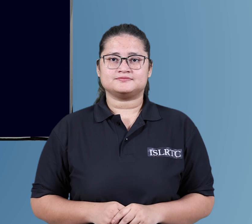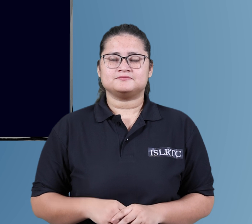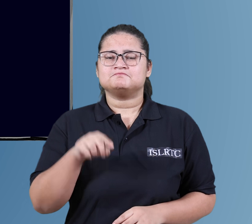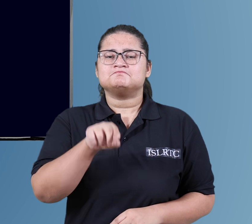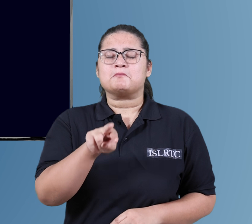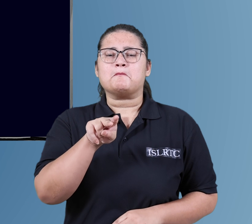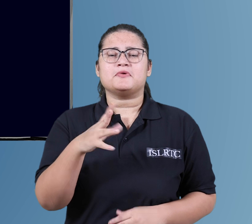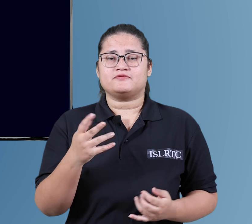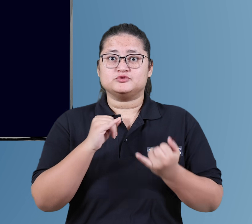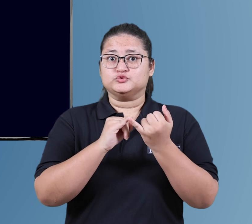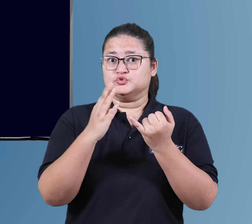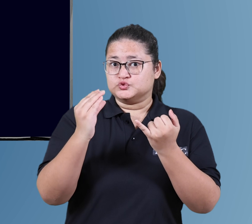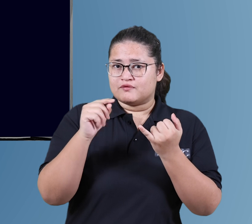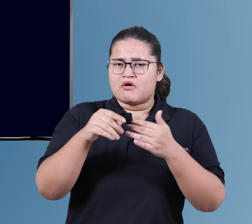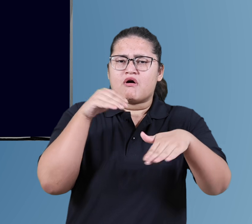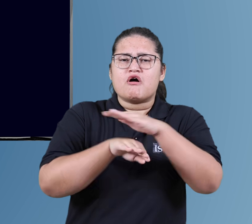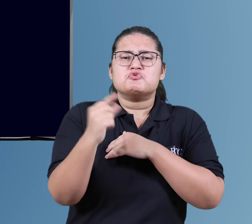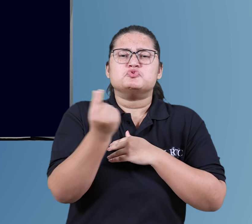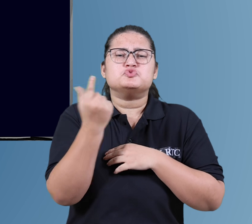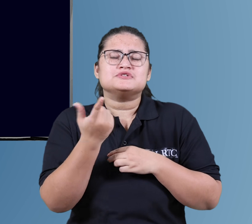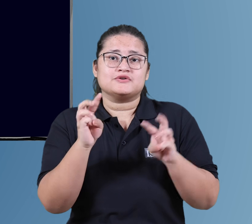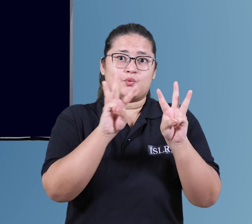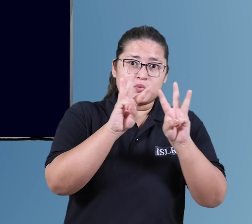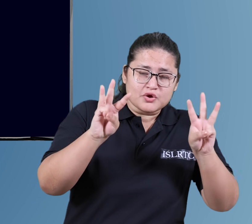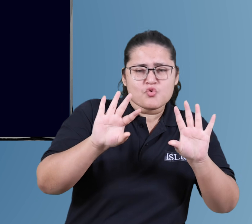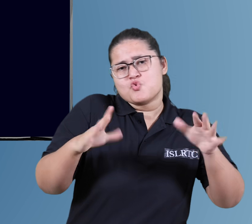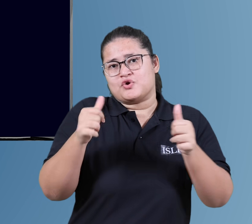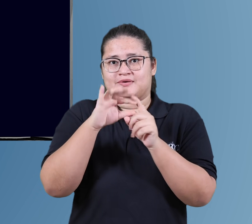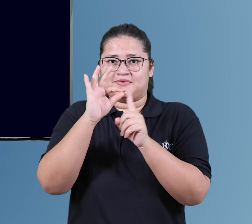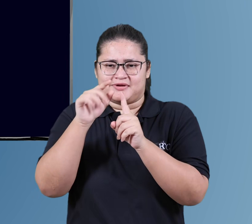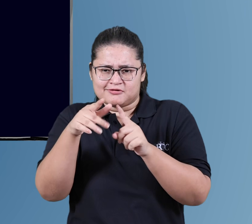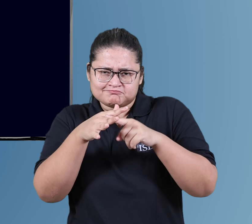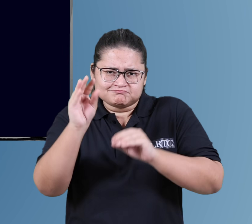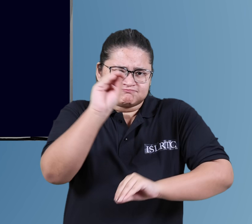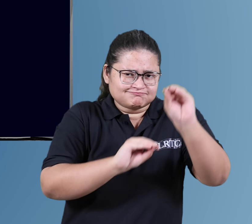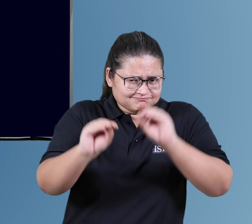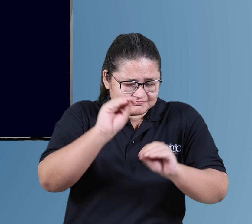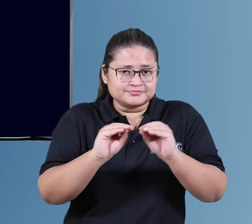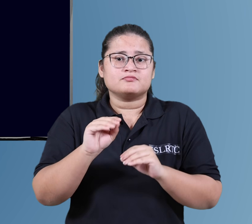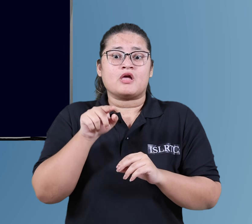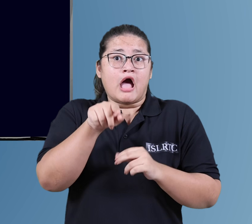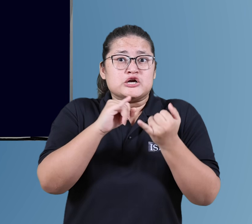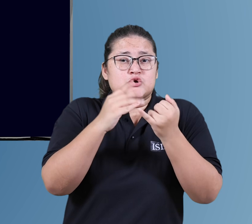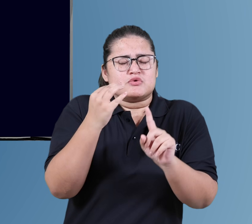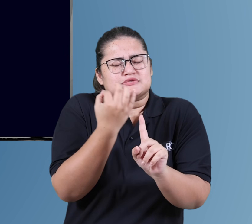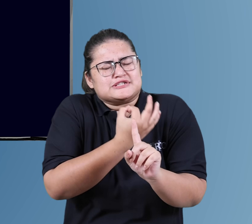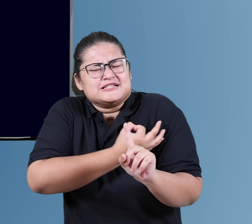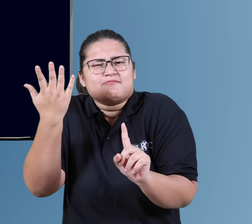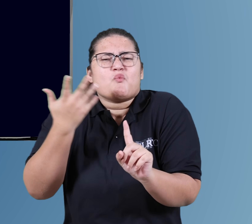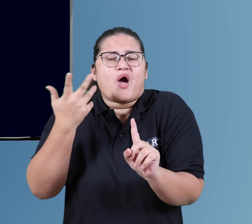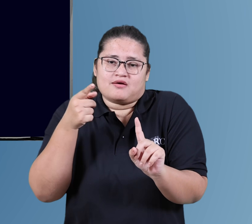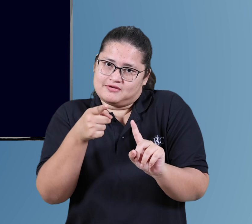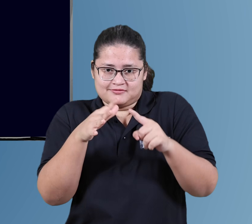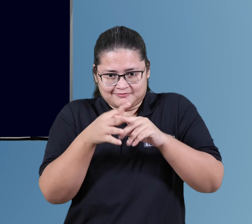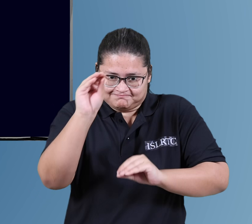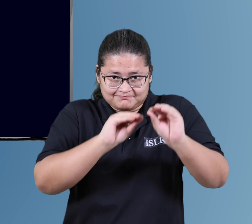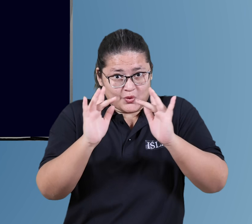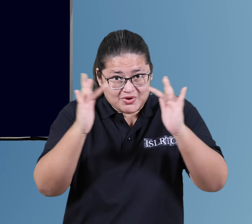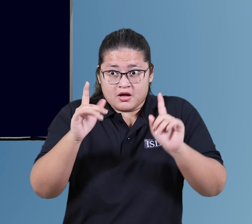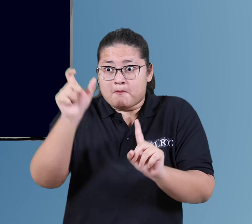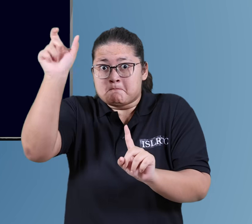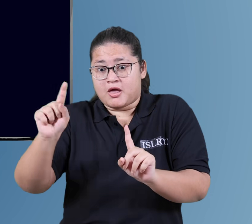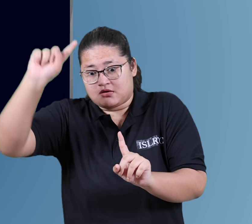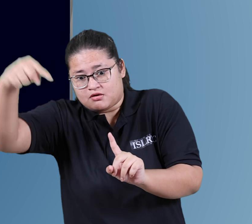A collaborative design tool used for creating interfaces and design systems.